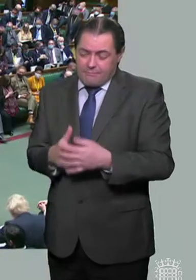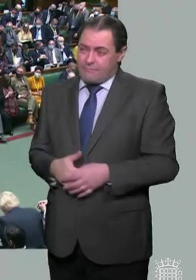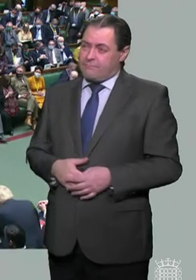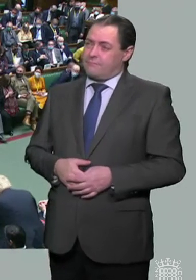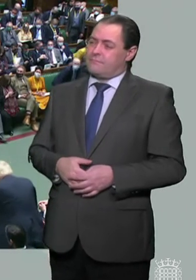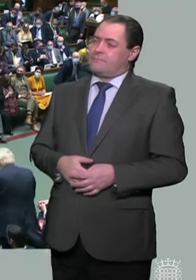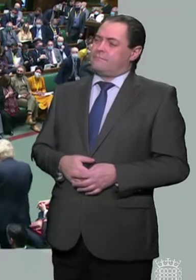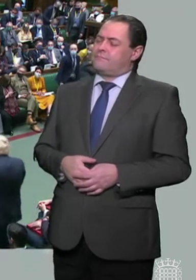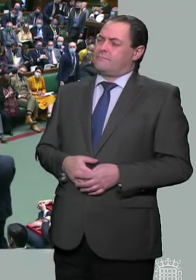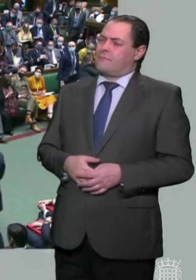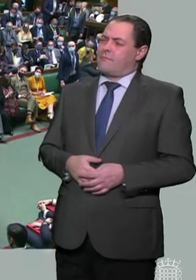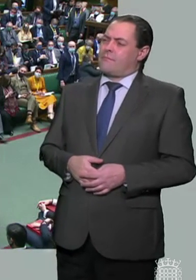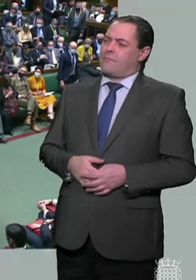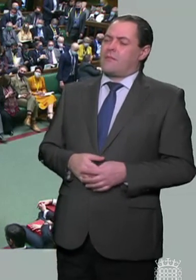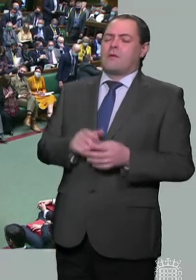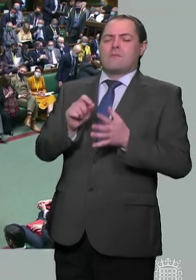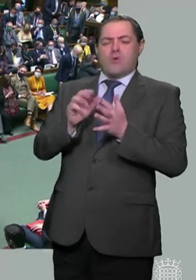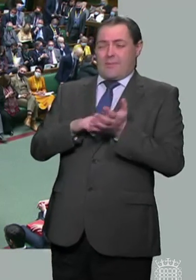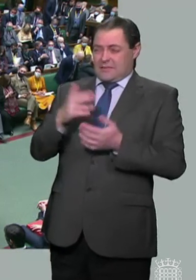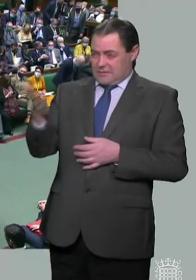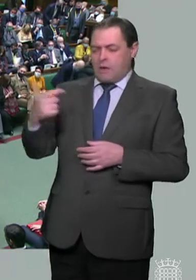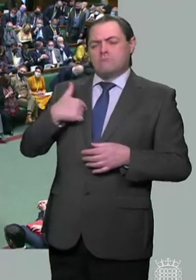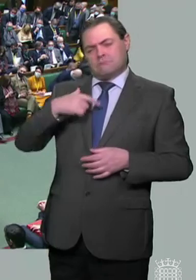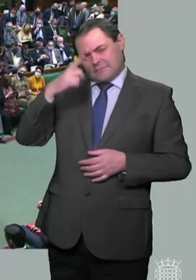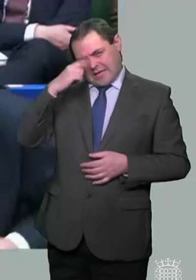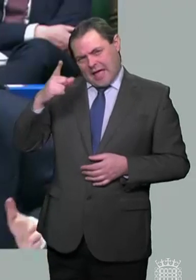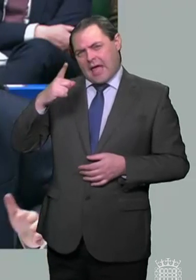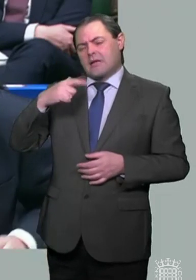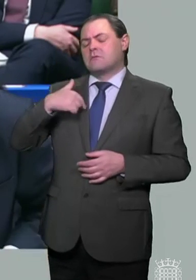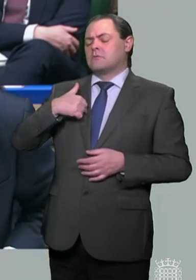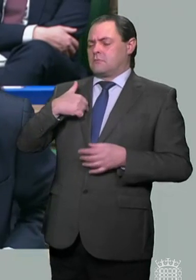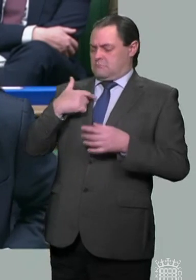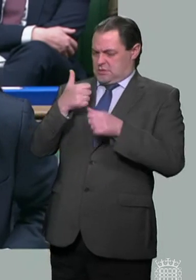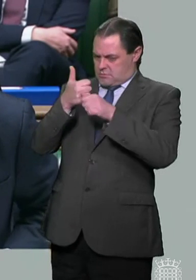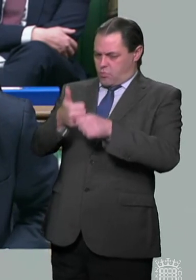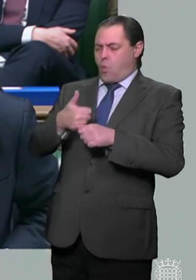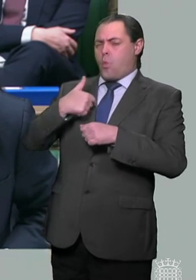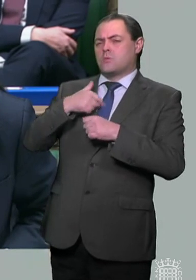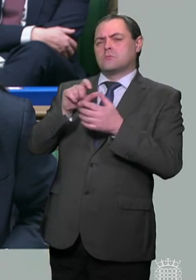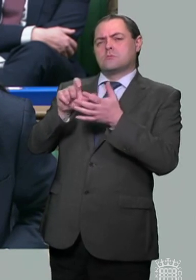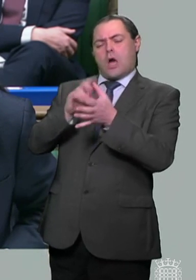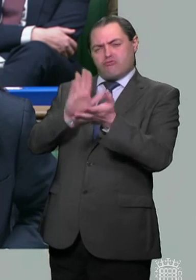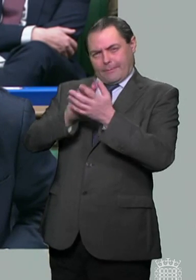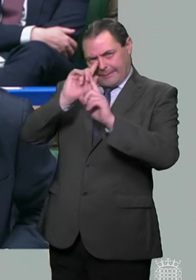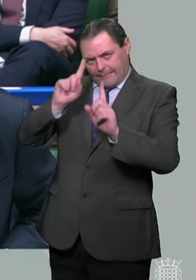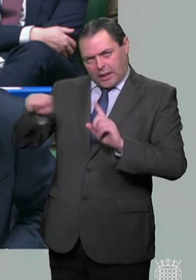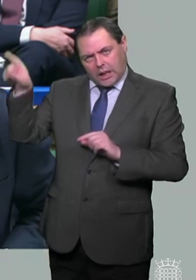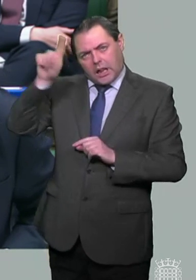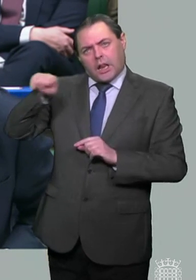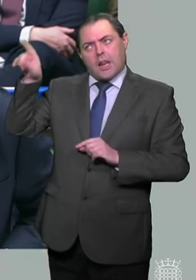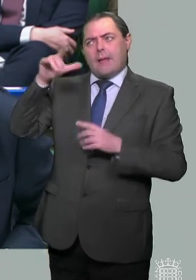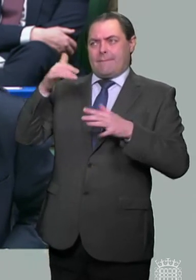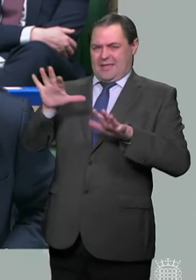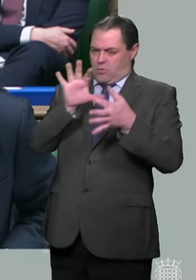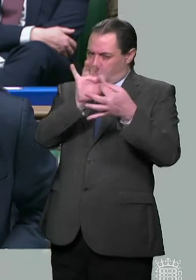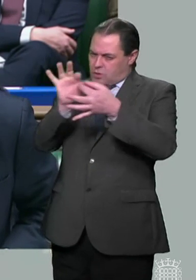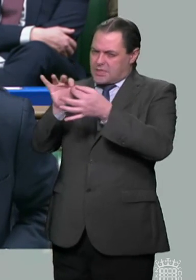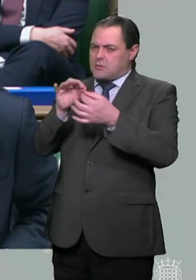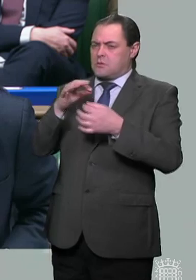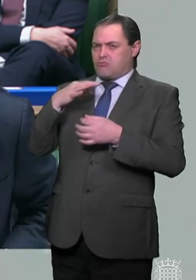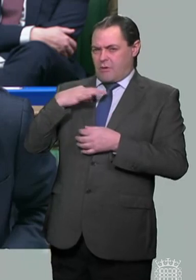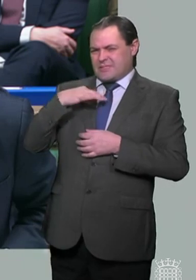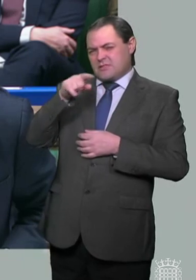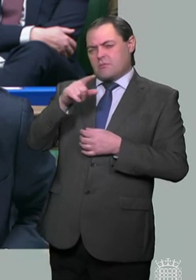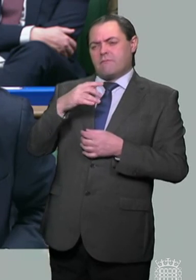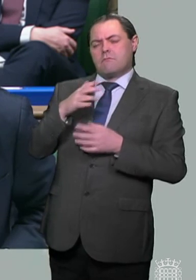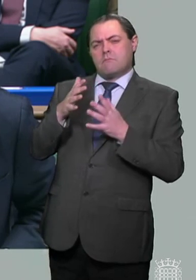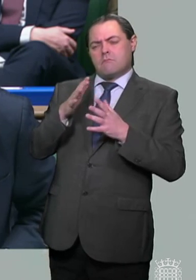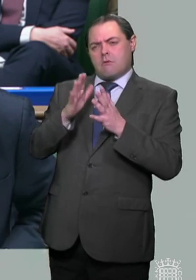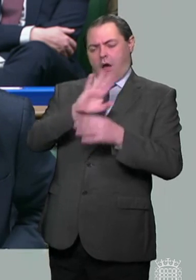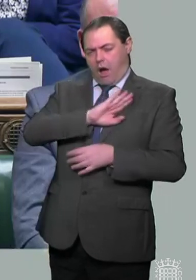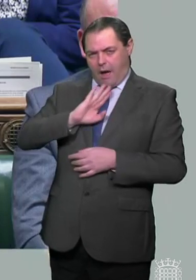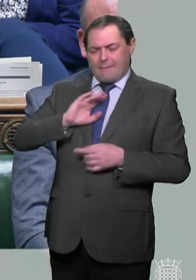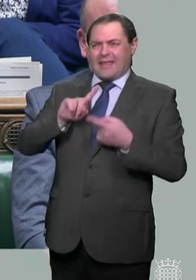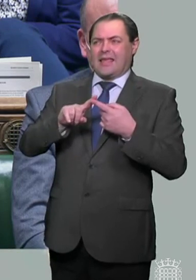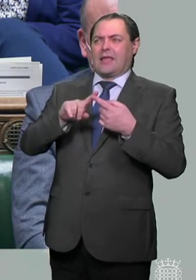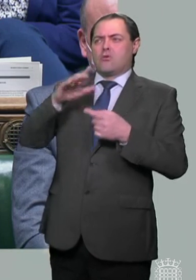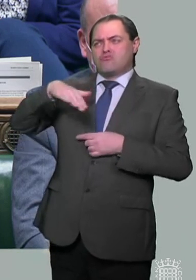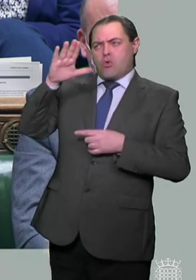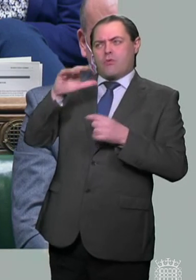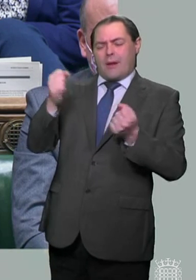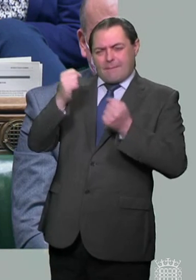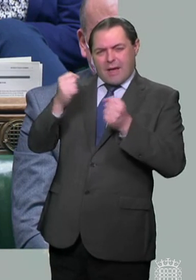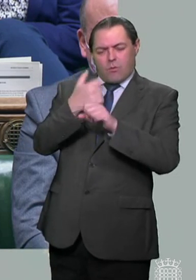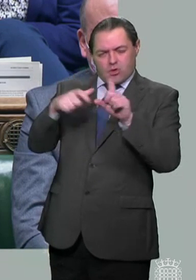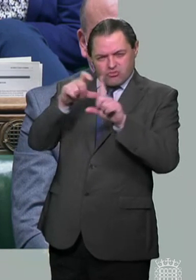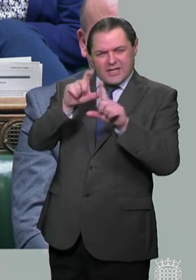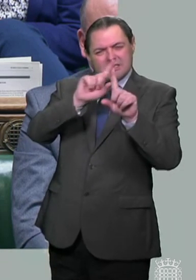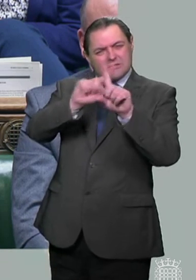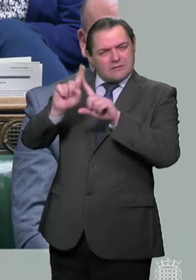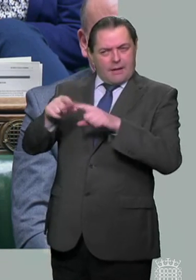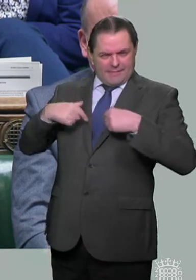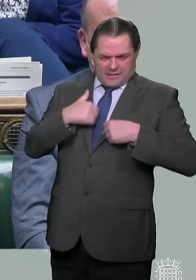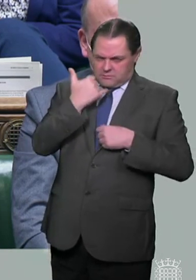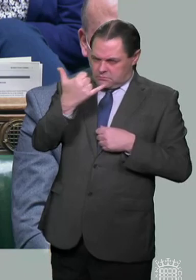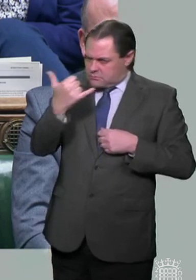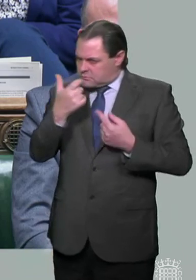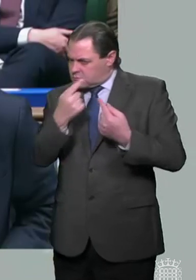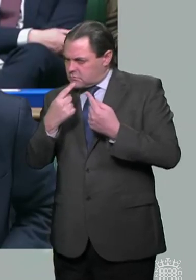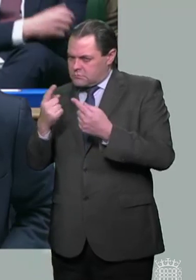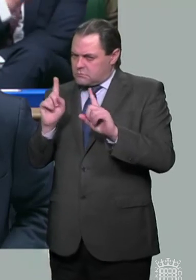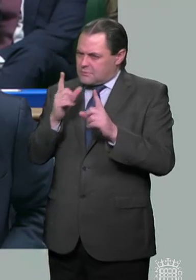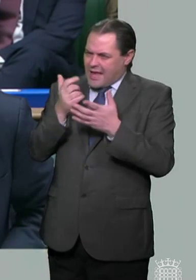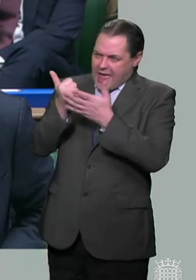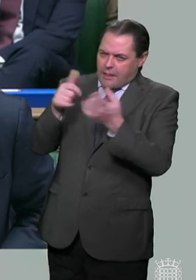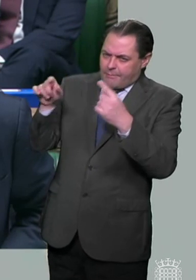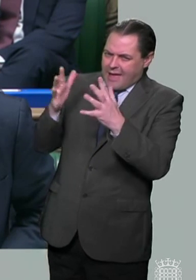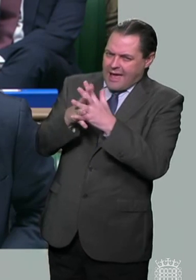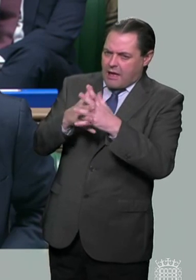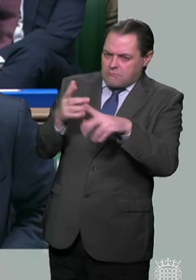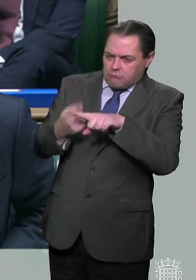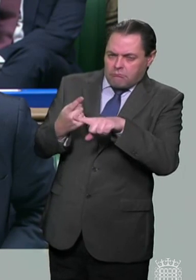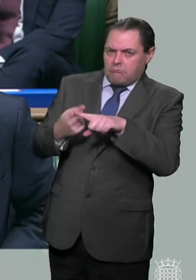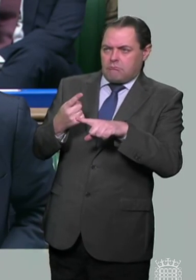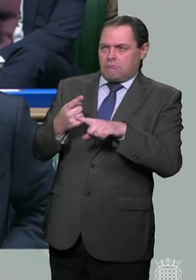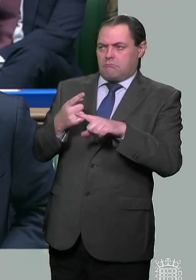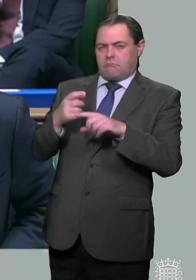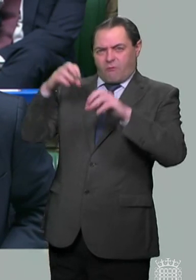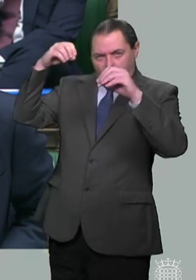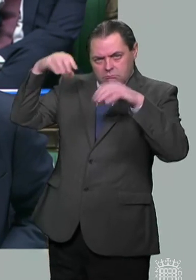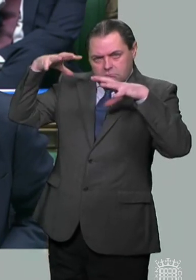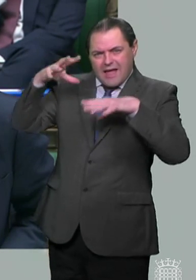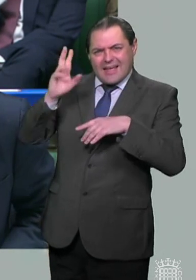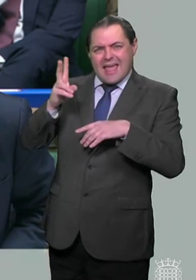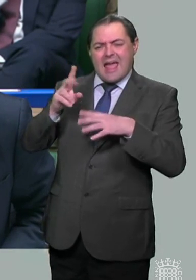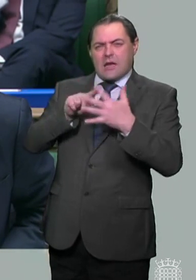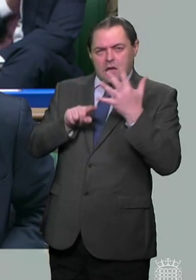Yes, I can. I can tell the honourable Lady that I was in contact with representatives of the local authorities, of the Army, of Northern Powergrid and others to see what more we could do to assist them in restoring power.